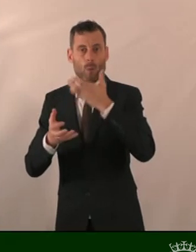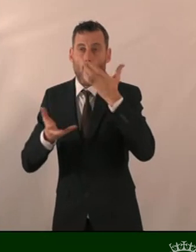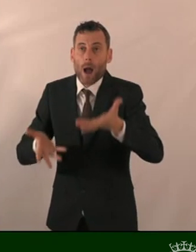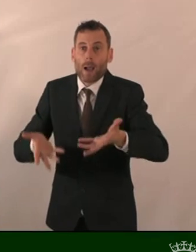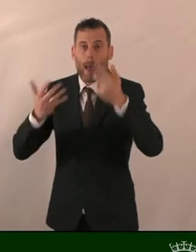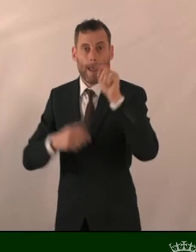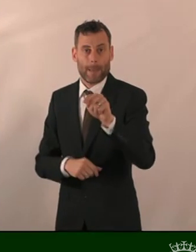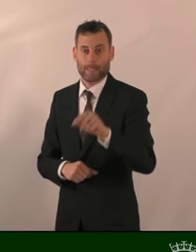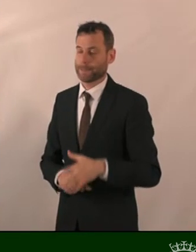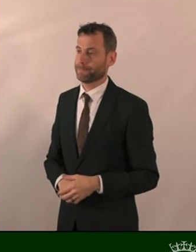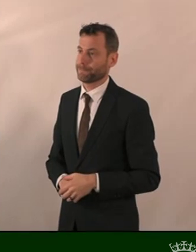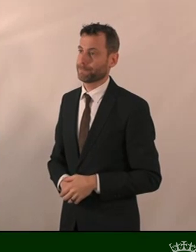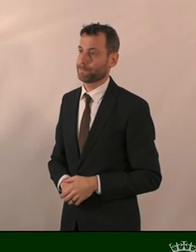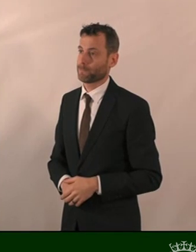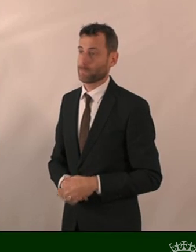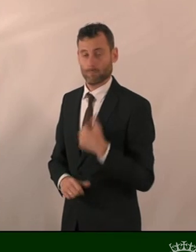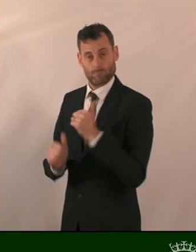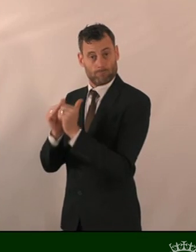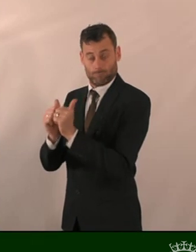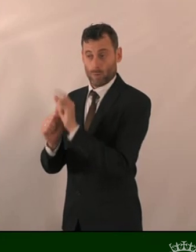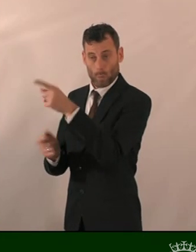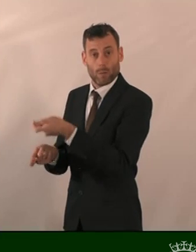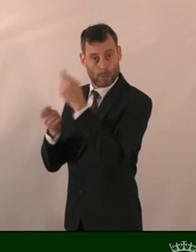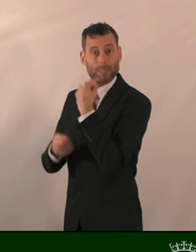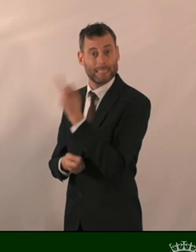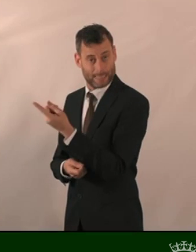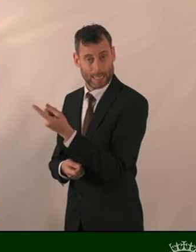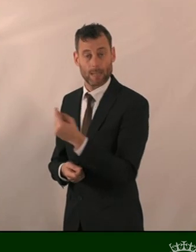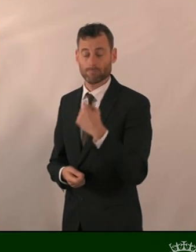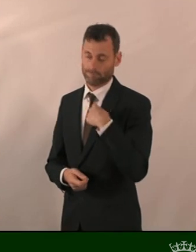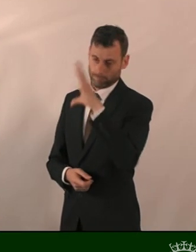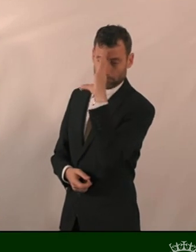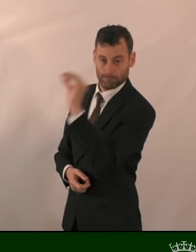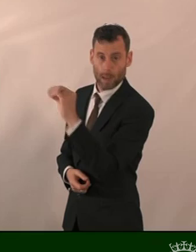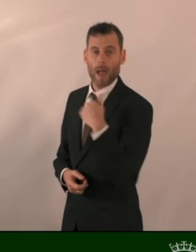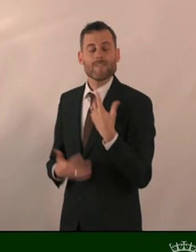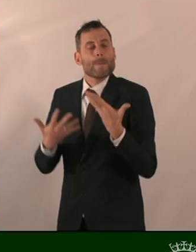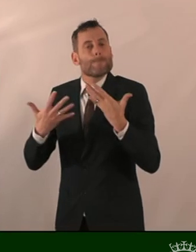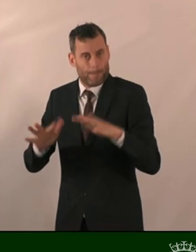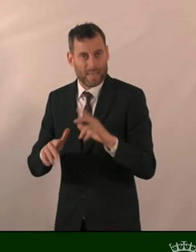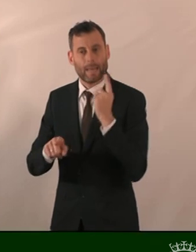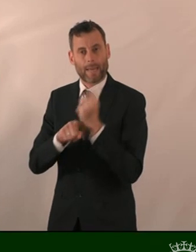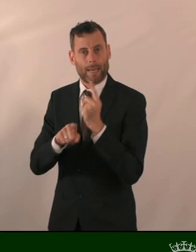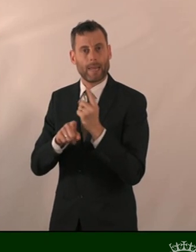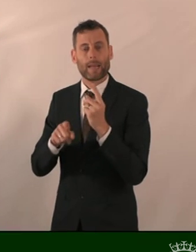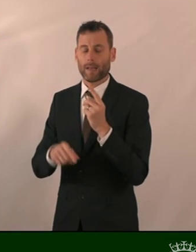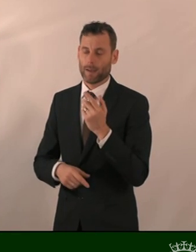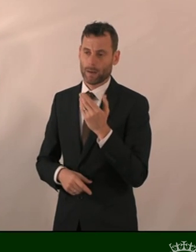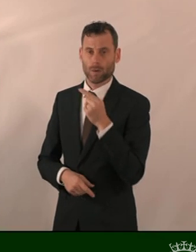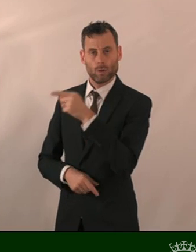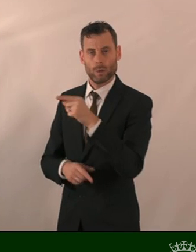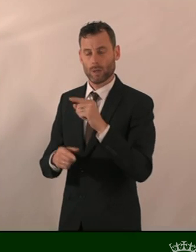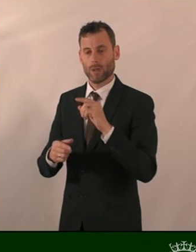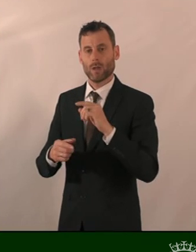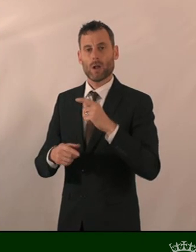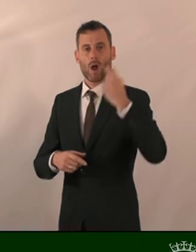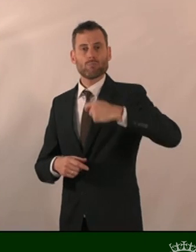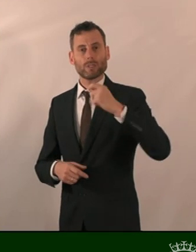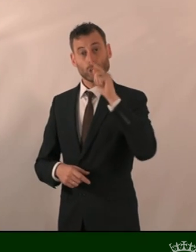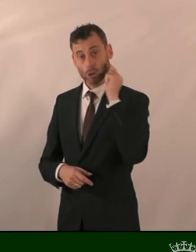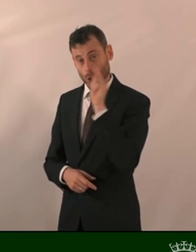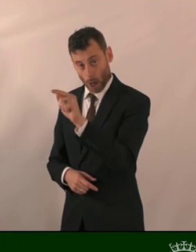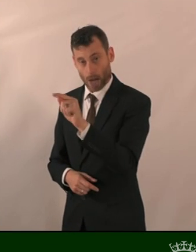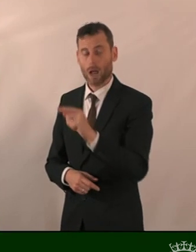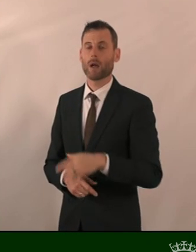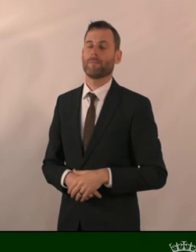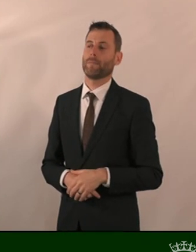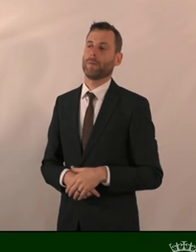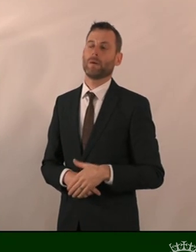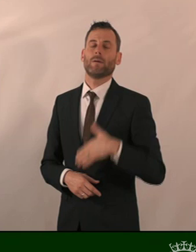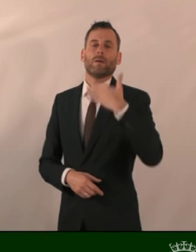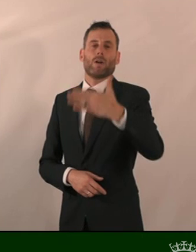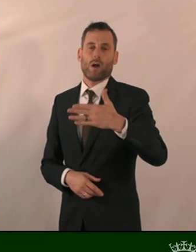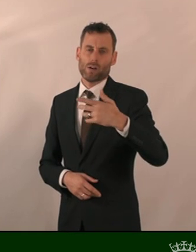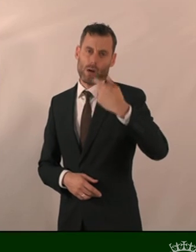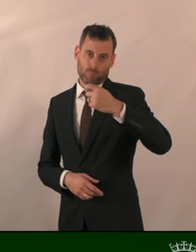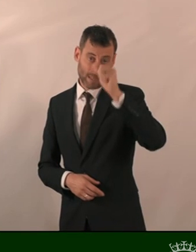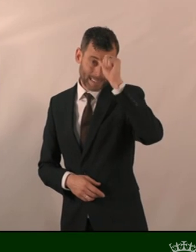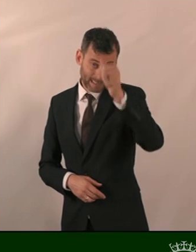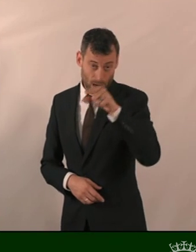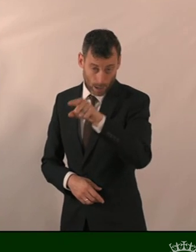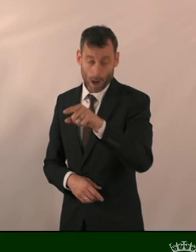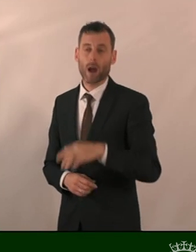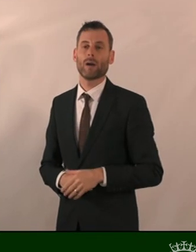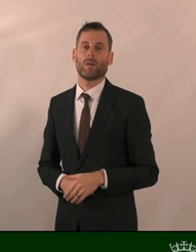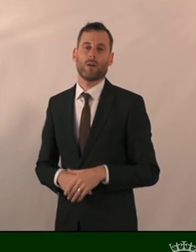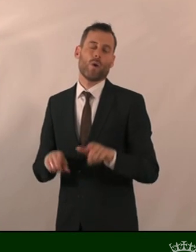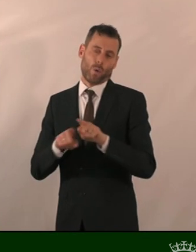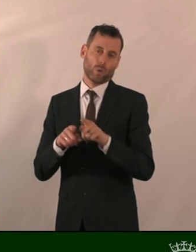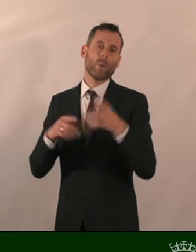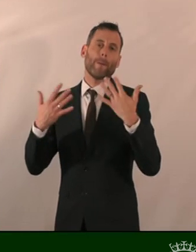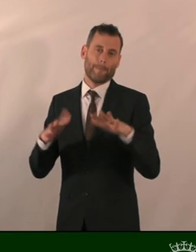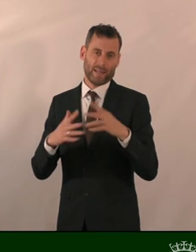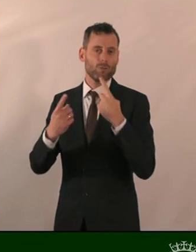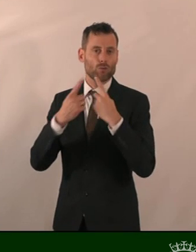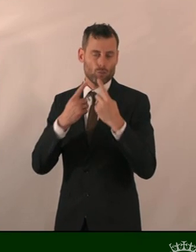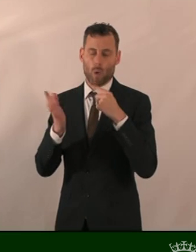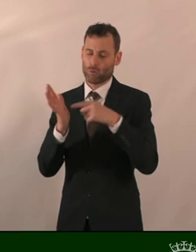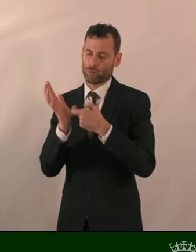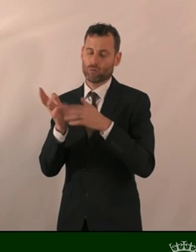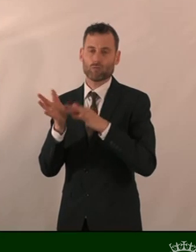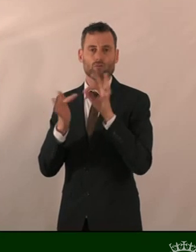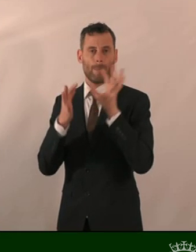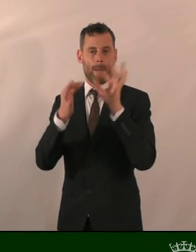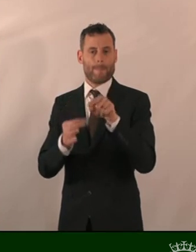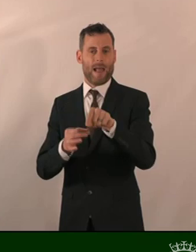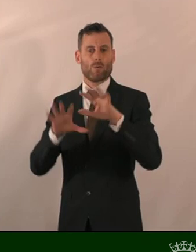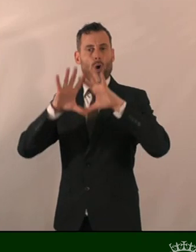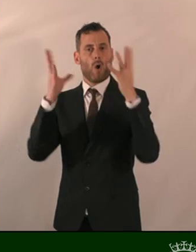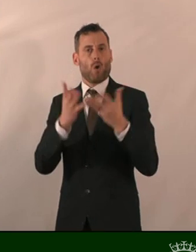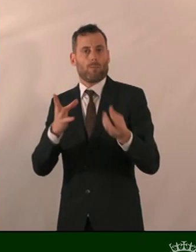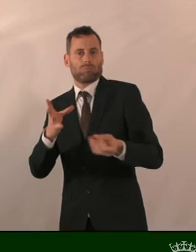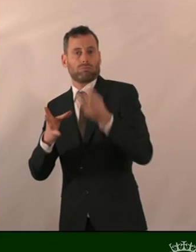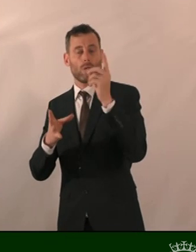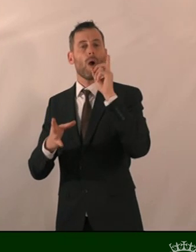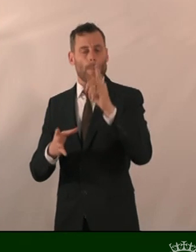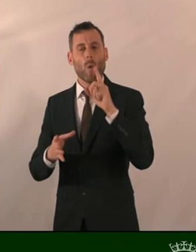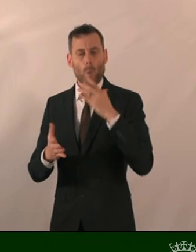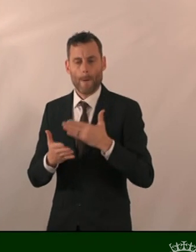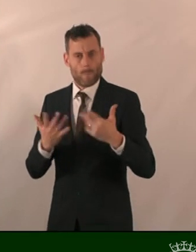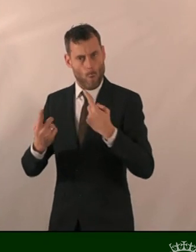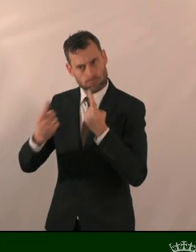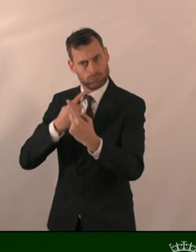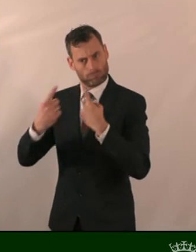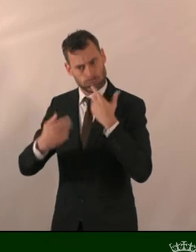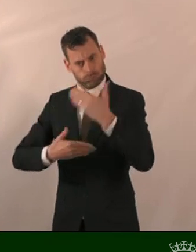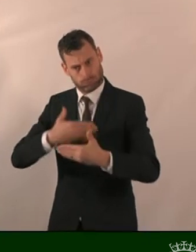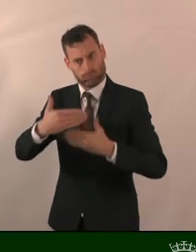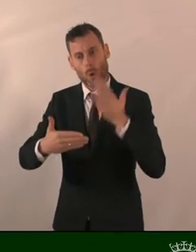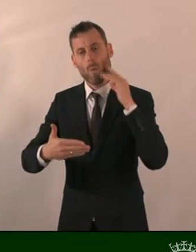I am grateful to the right honourable Gentleman for his question. I can tell him and the House that, of course, I have engaged—just last week—with President Xi of China, repeatedly with Prime Minister Modi of India and also, of course, with President Trump on this subject, but there will be an intensifying drumbeat of activity in the run-up to Glasgow.